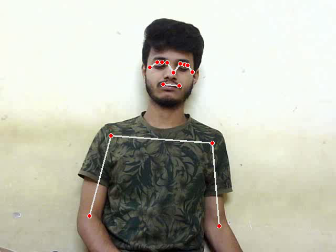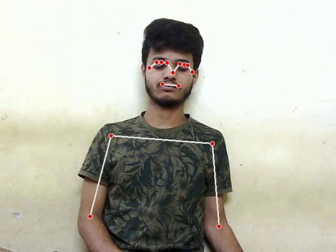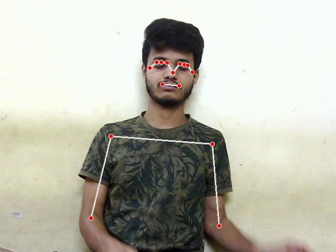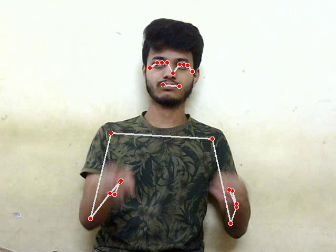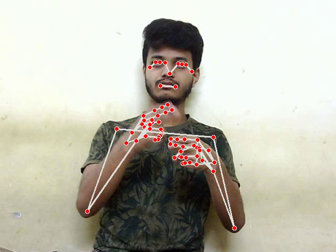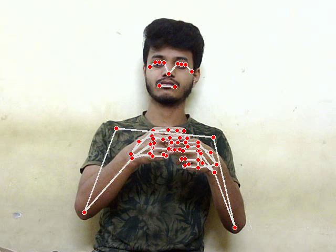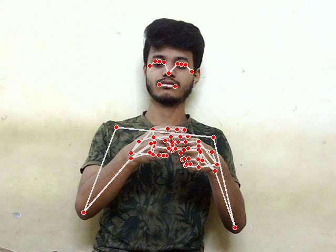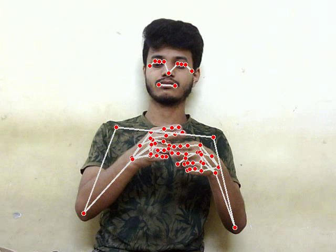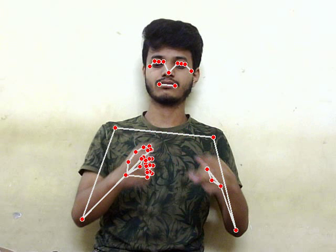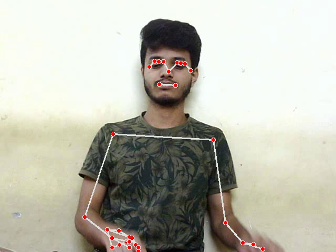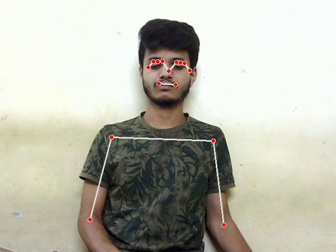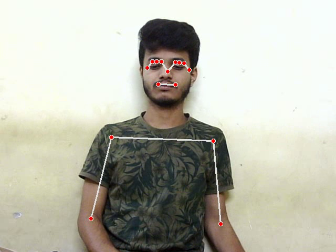name